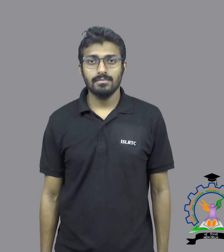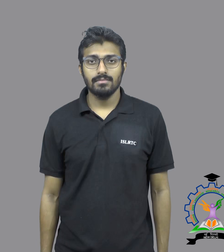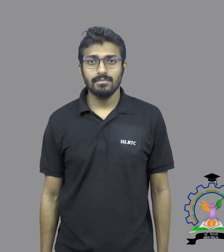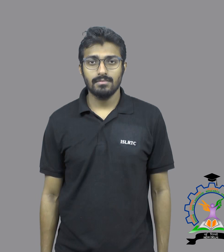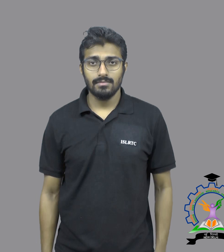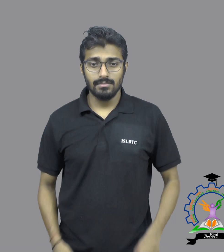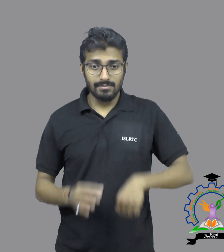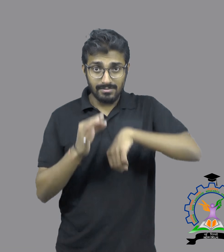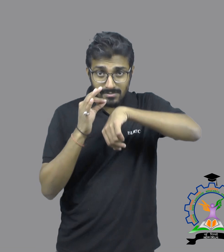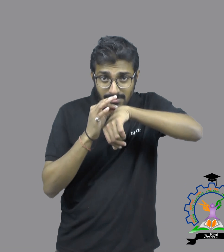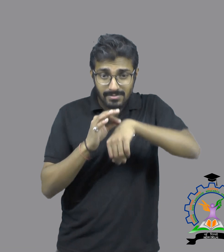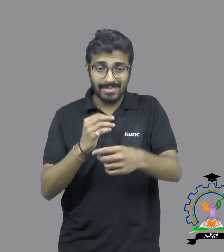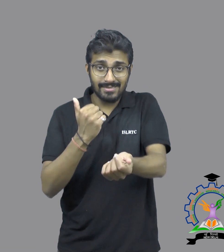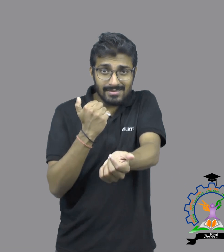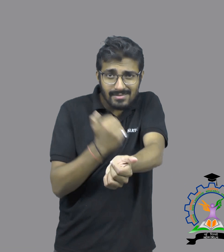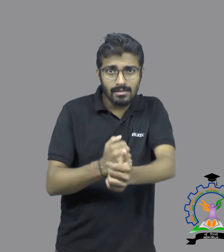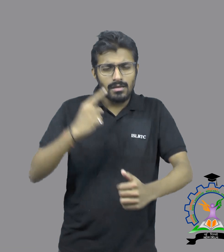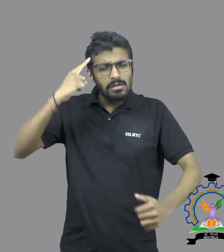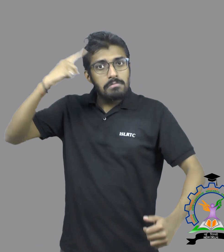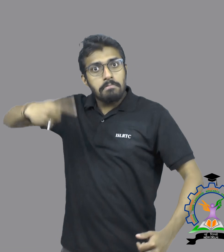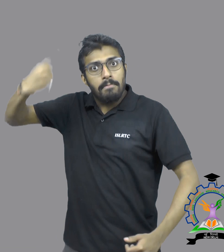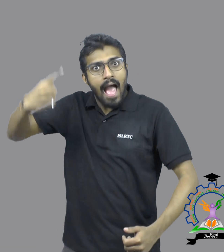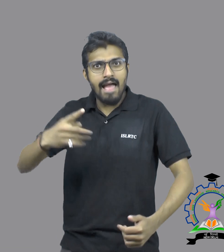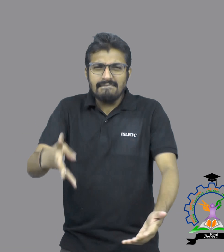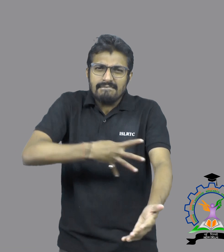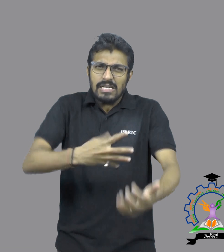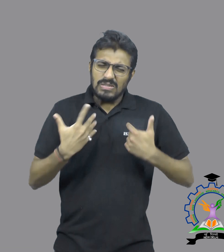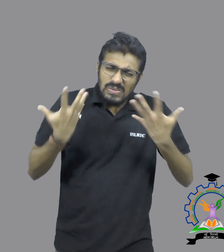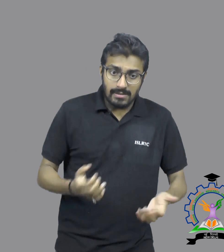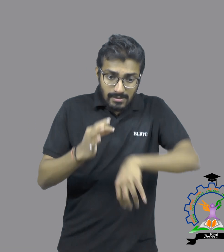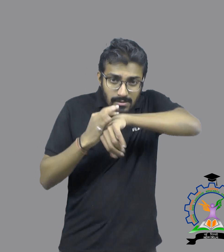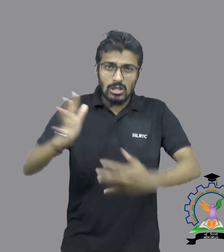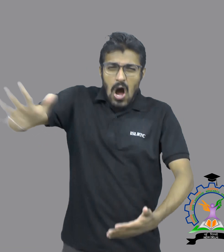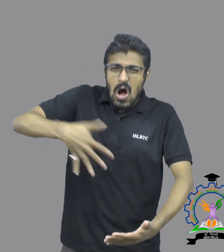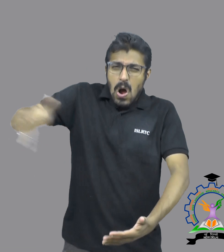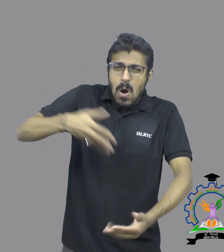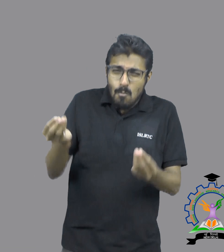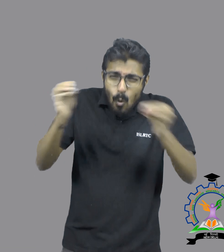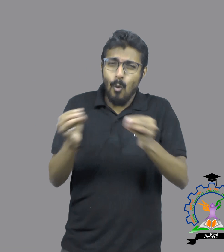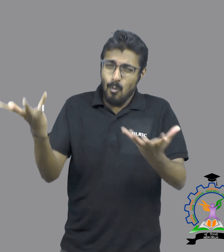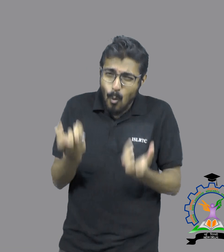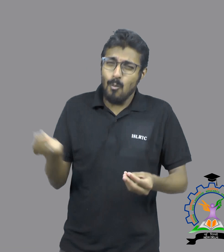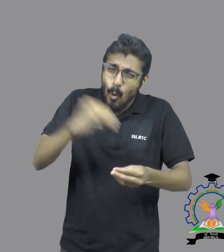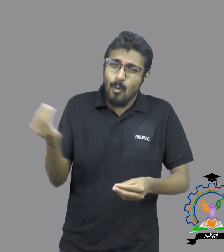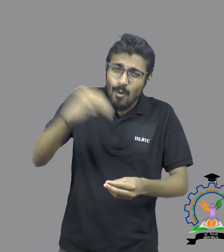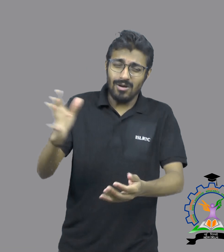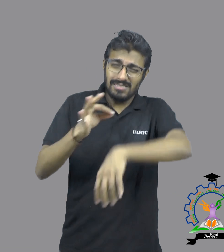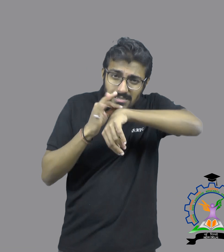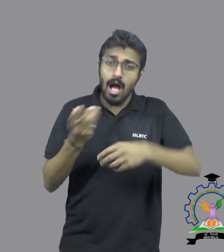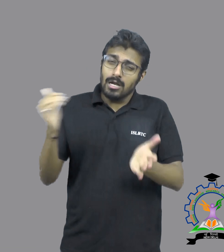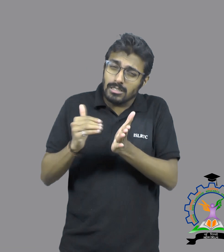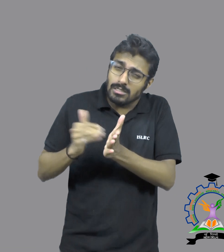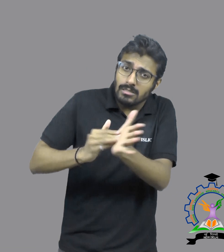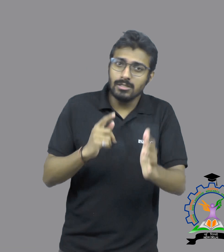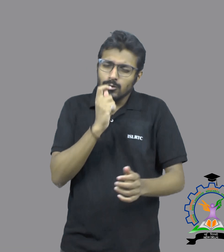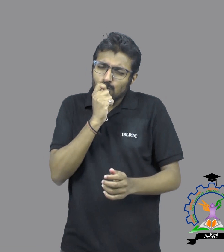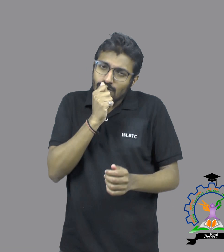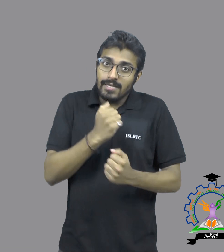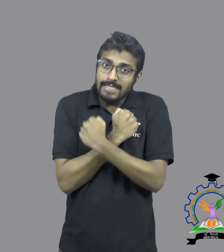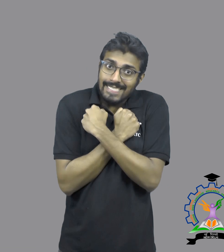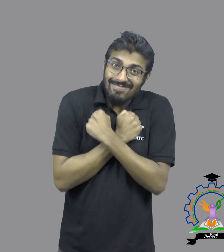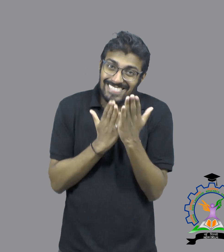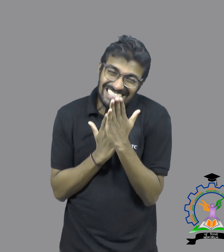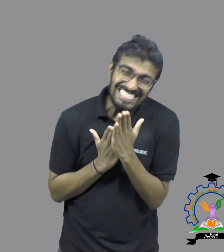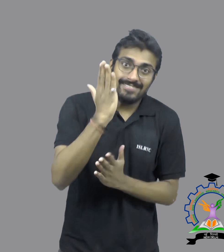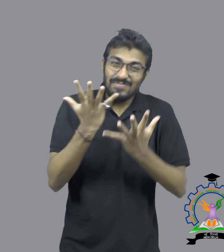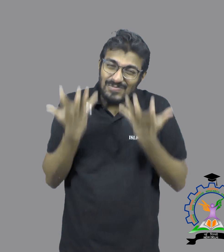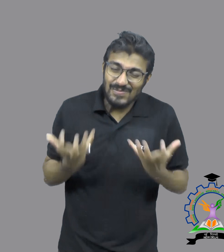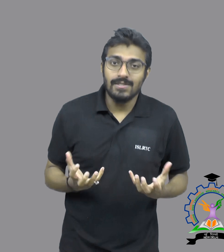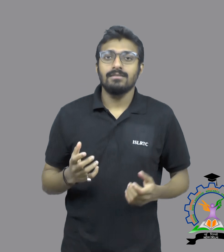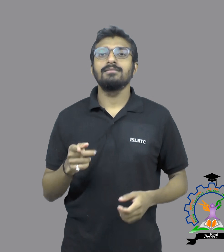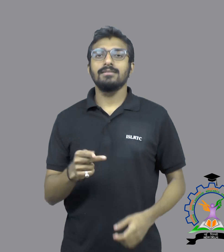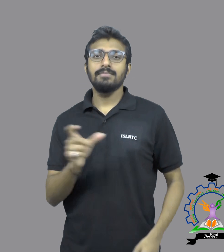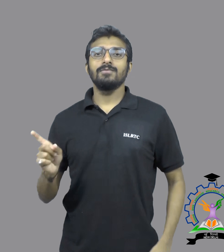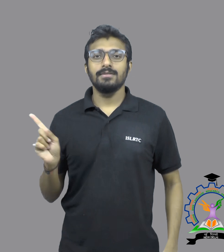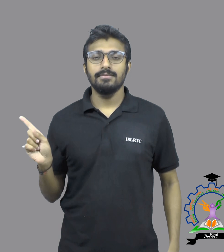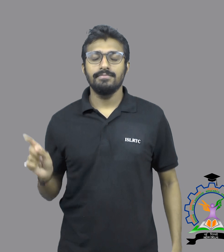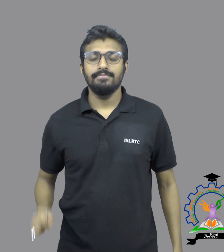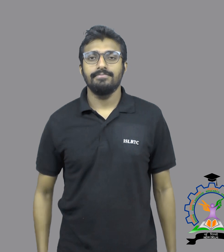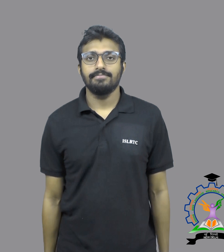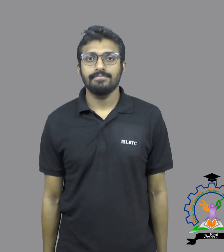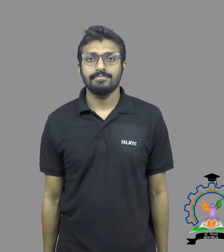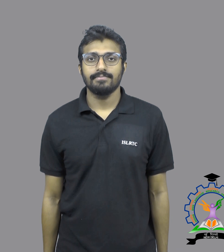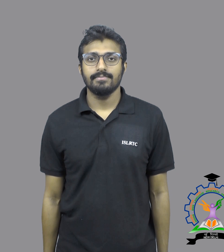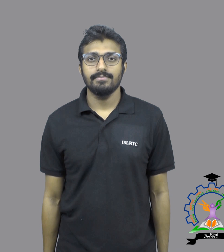Drug Addiction